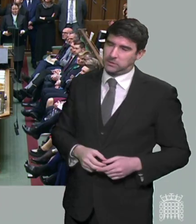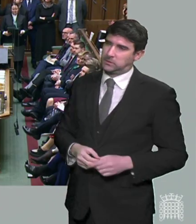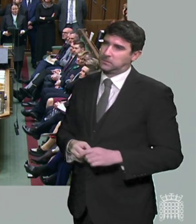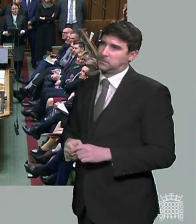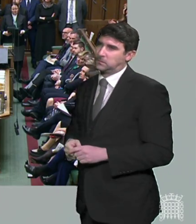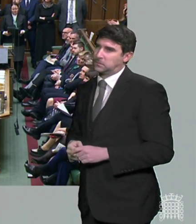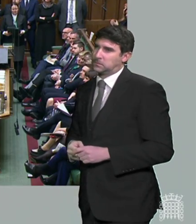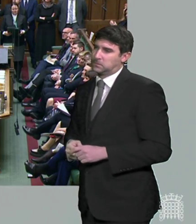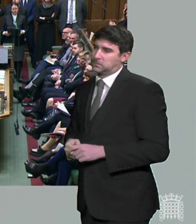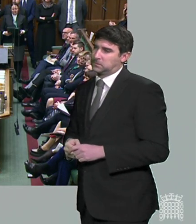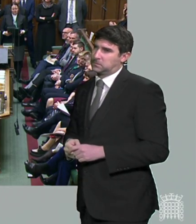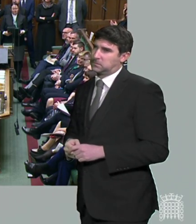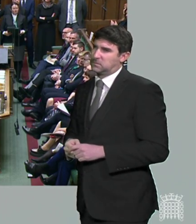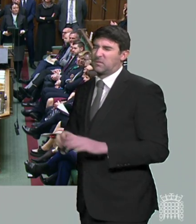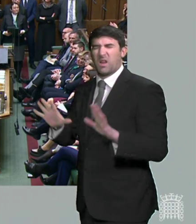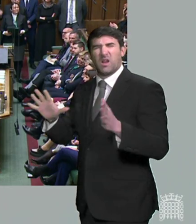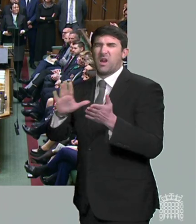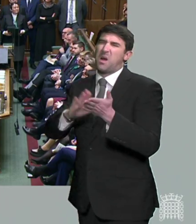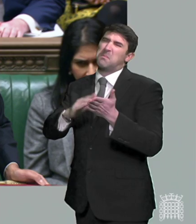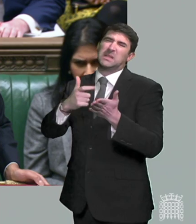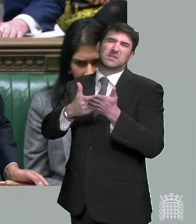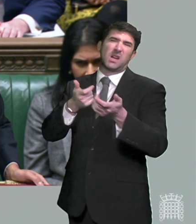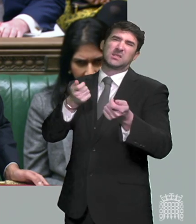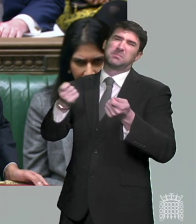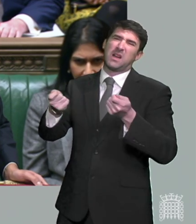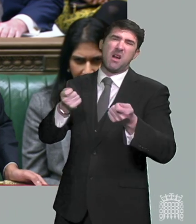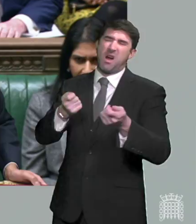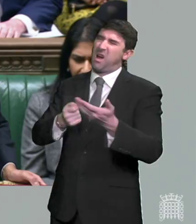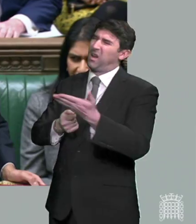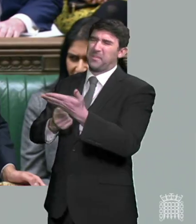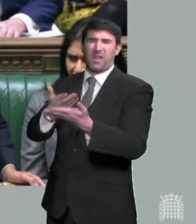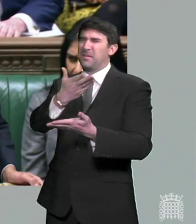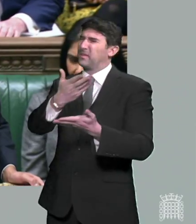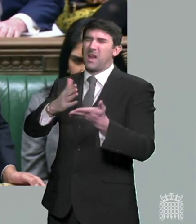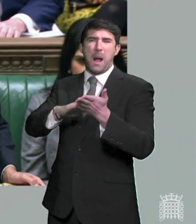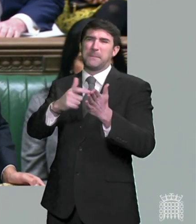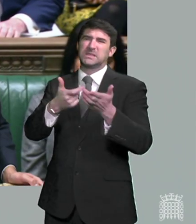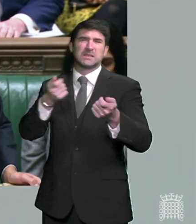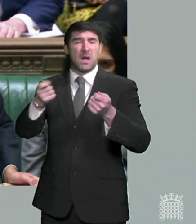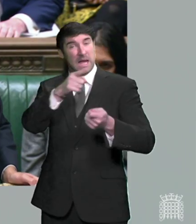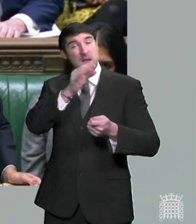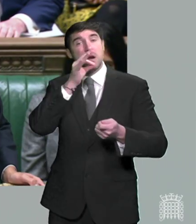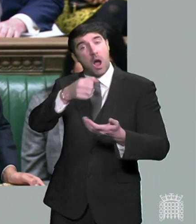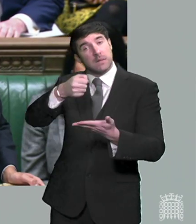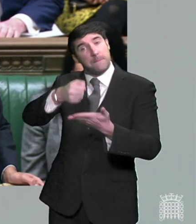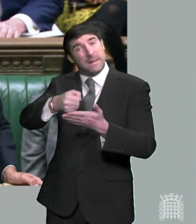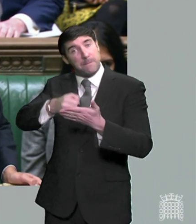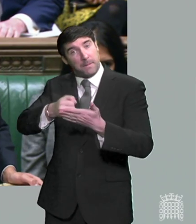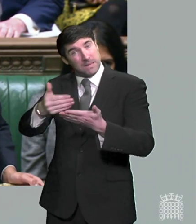The right honourable and learned Gentleman asks about the minimum safety levels.